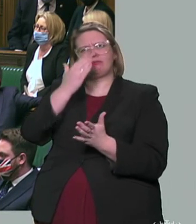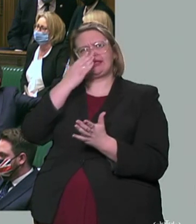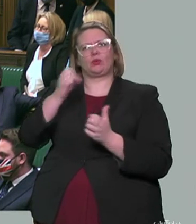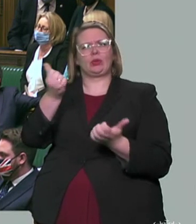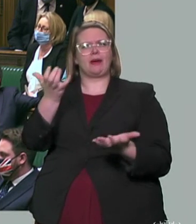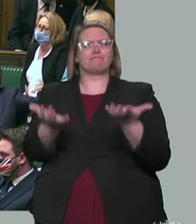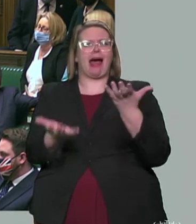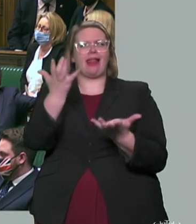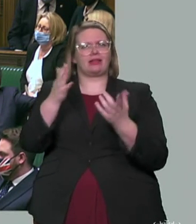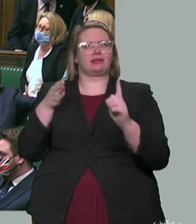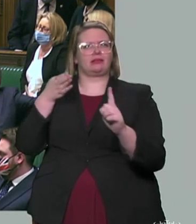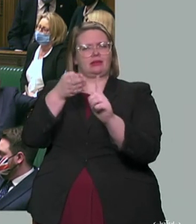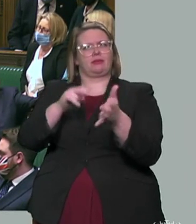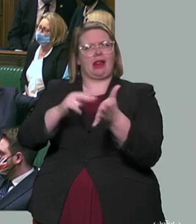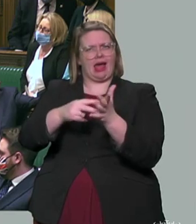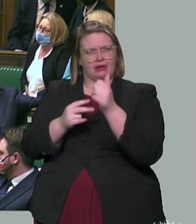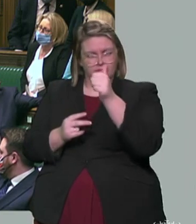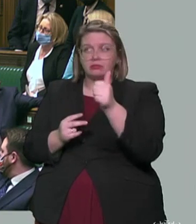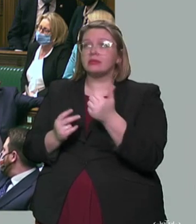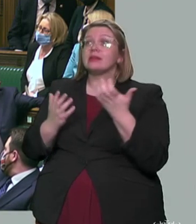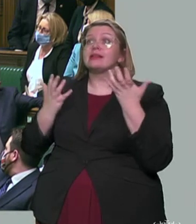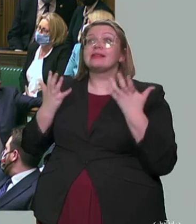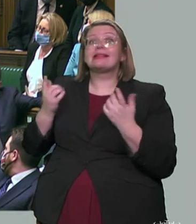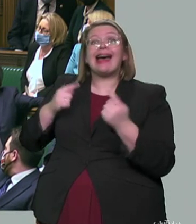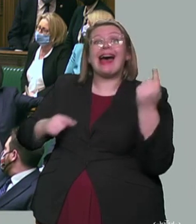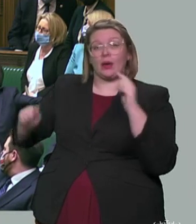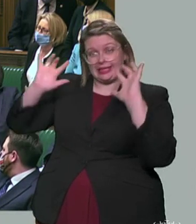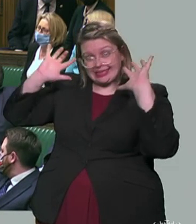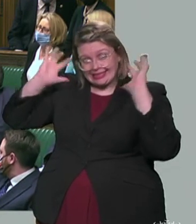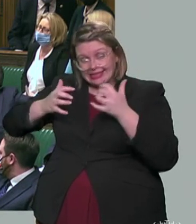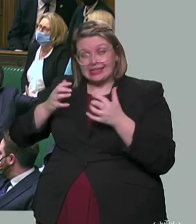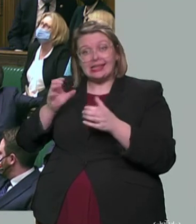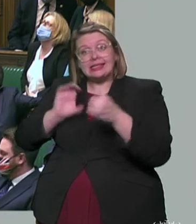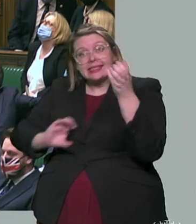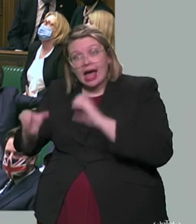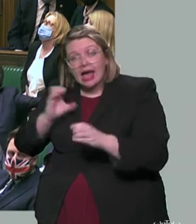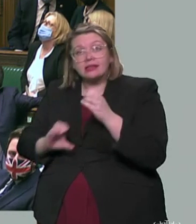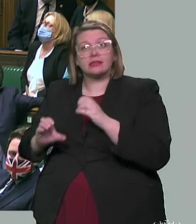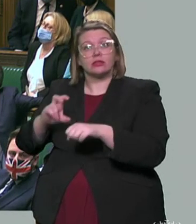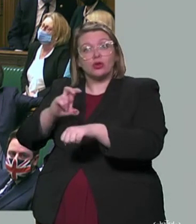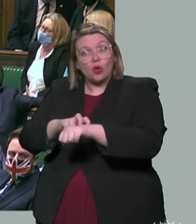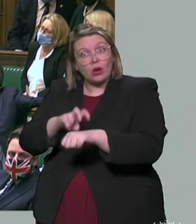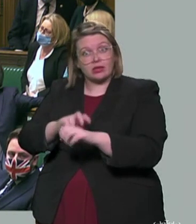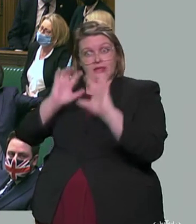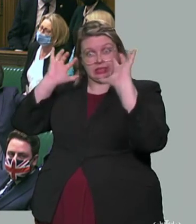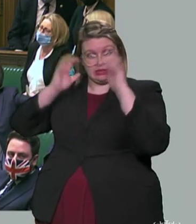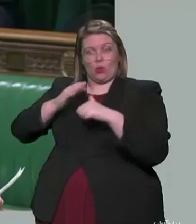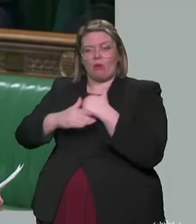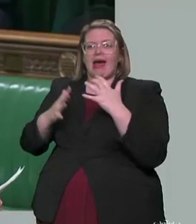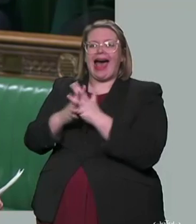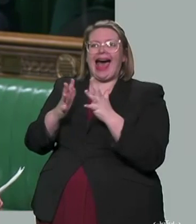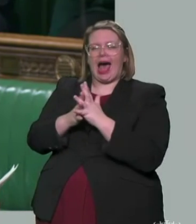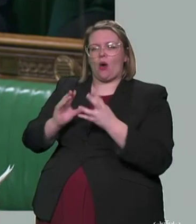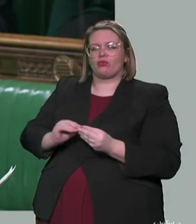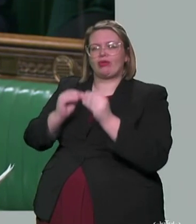There is increasing concern among epidemiologists, modellers, oncologists and scientists about the use of modelling and forecasts.